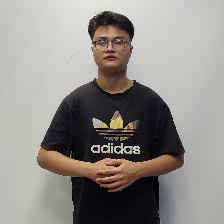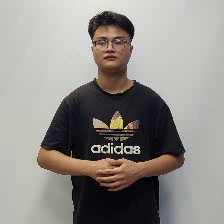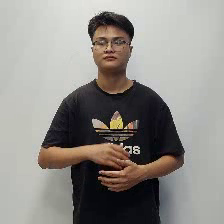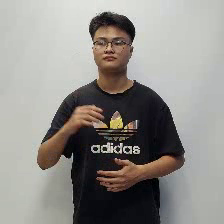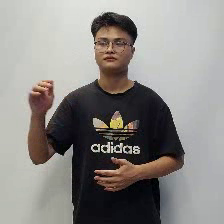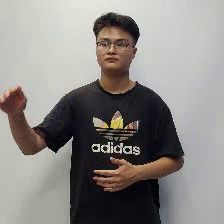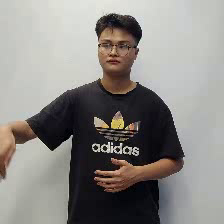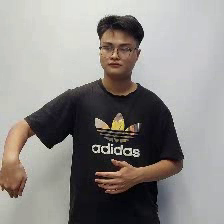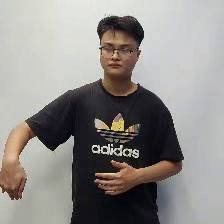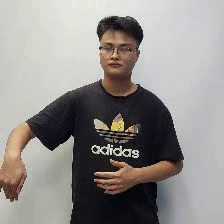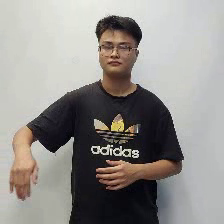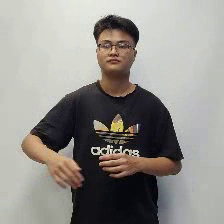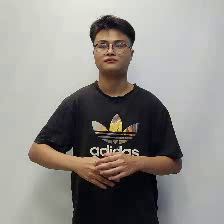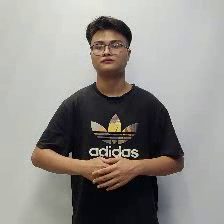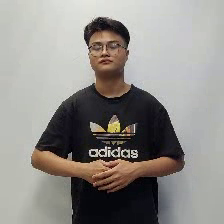Phía sau